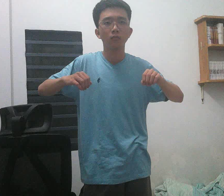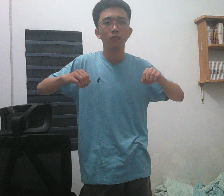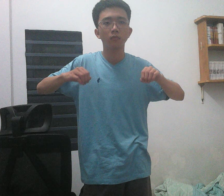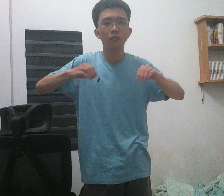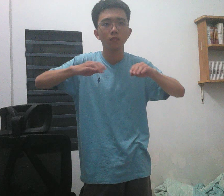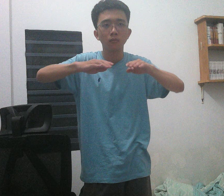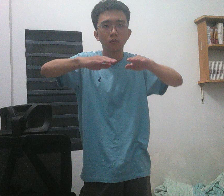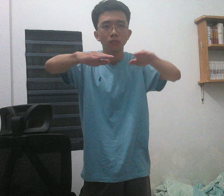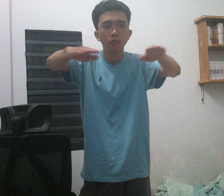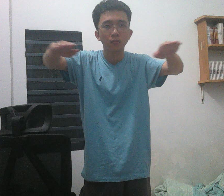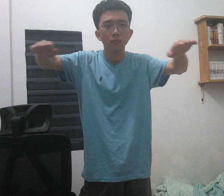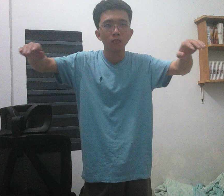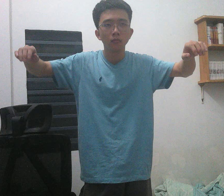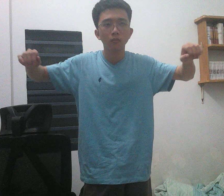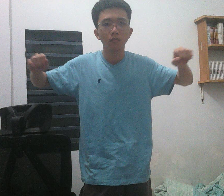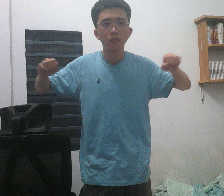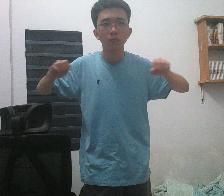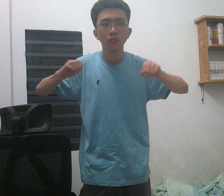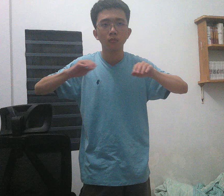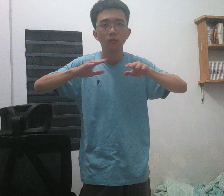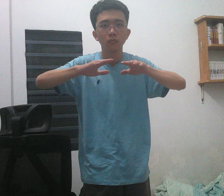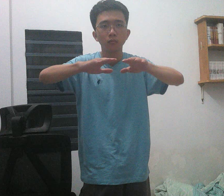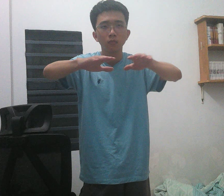boi